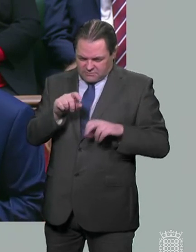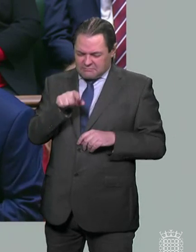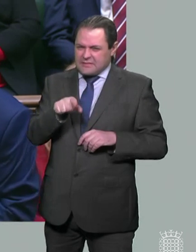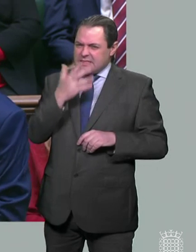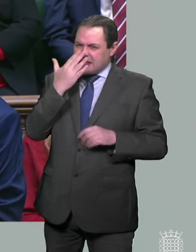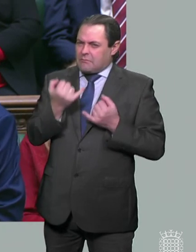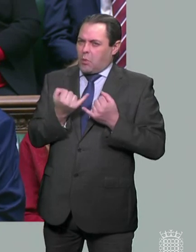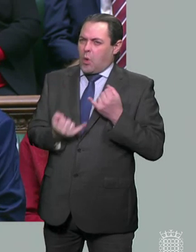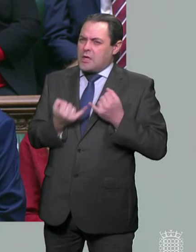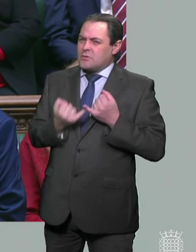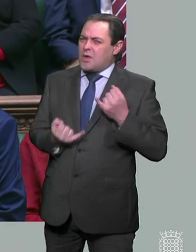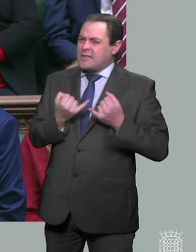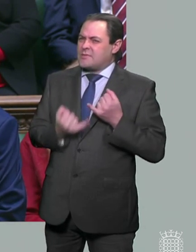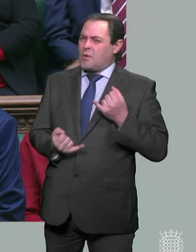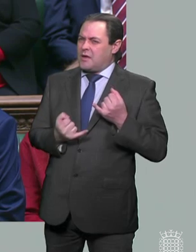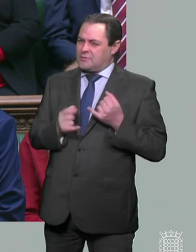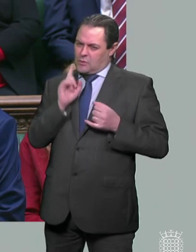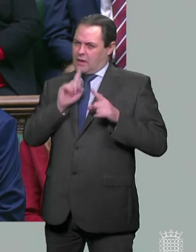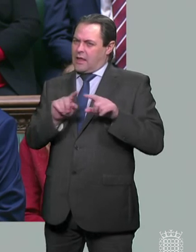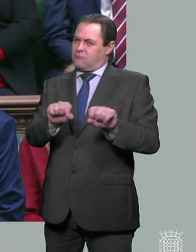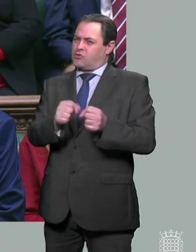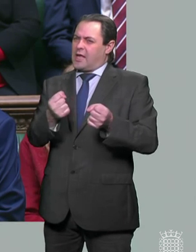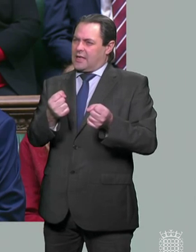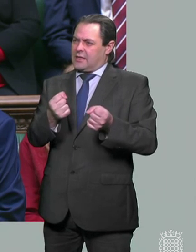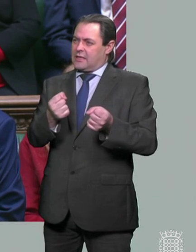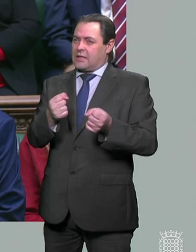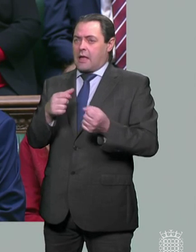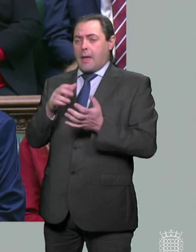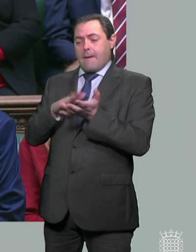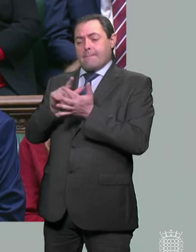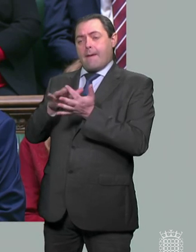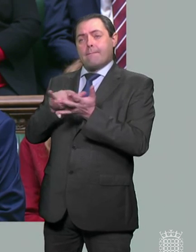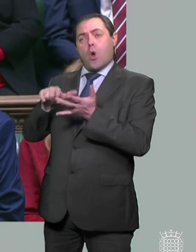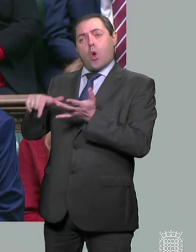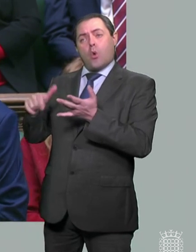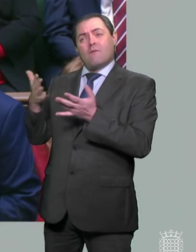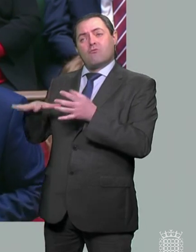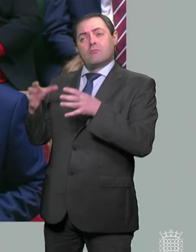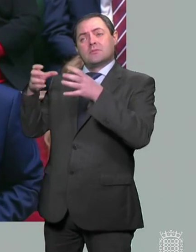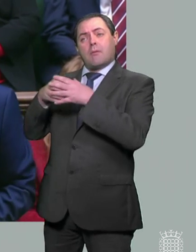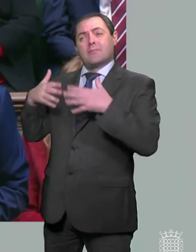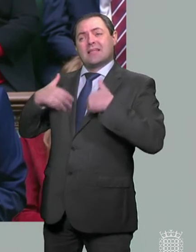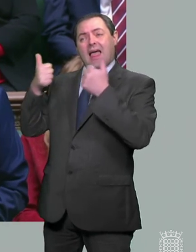I have a document here, which was sent to the NHS by the Department of Health and Social Care.